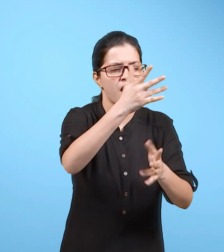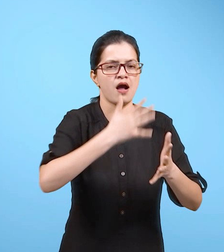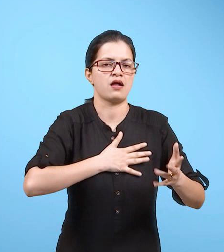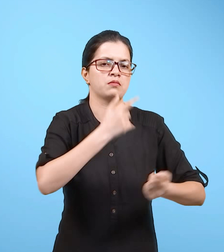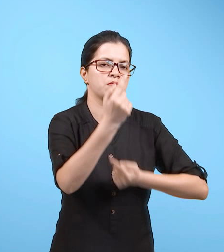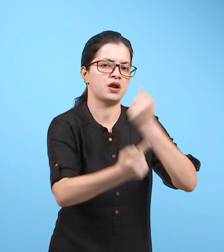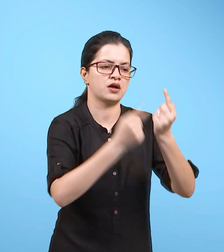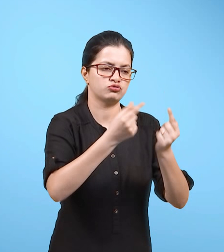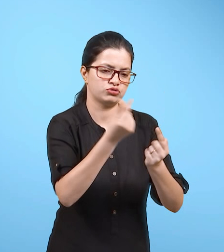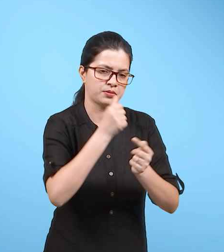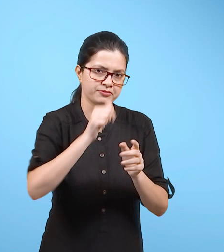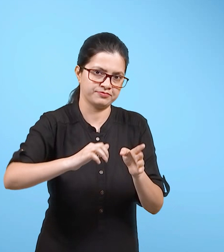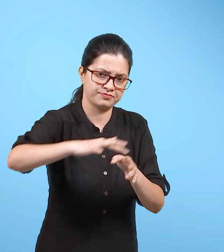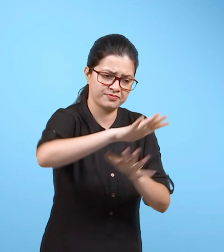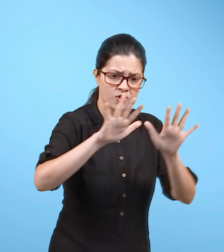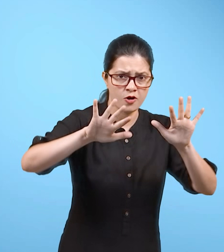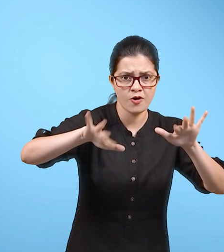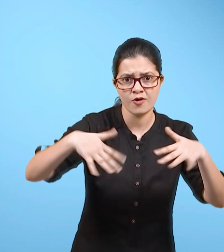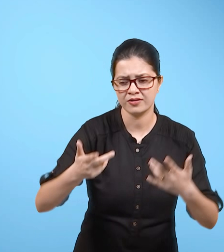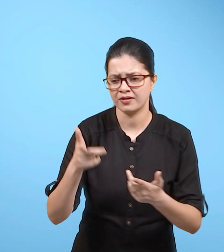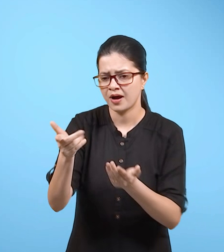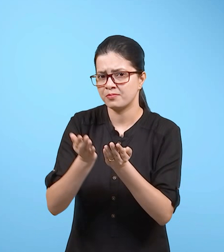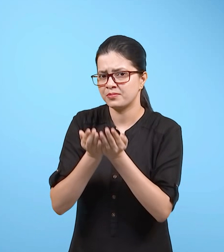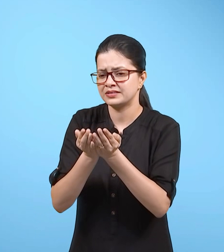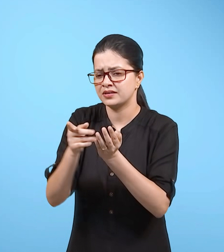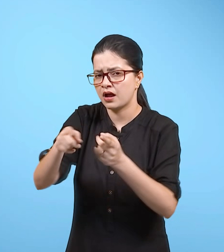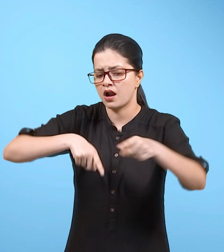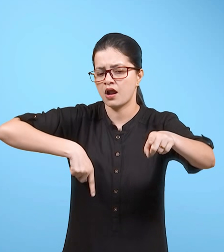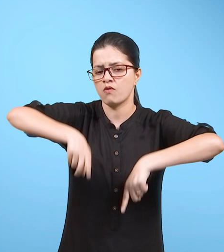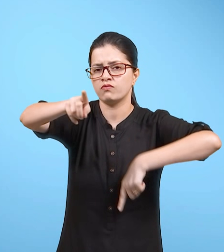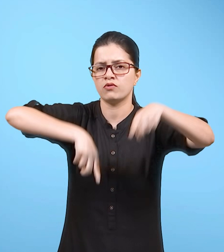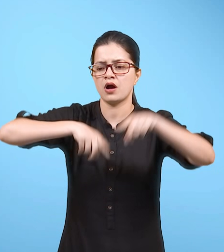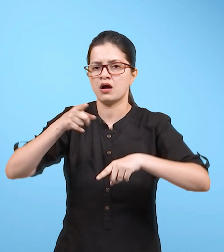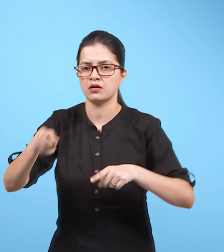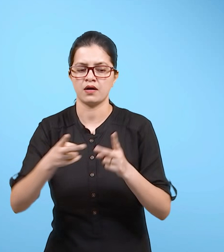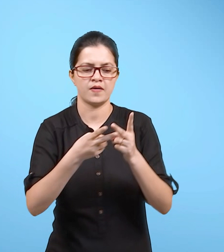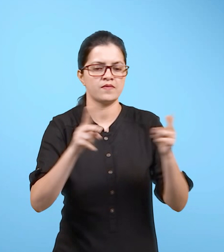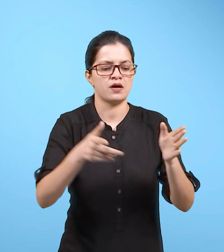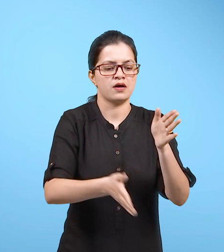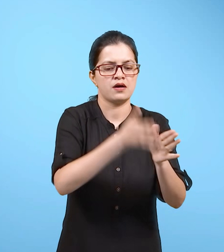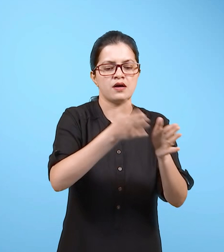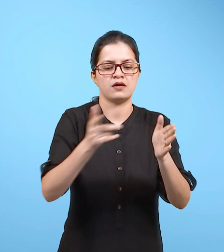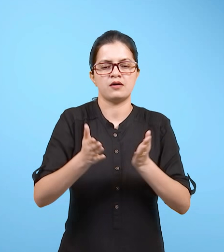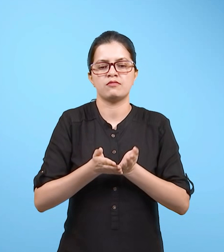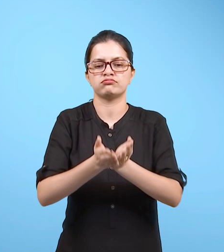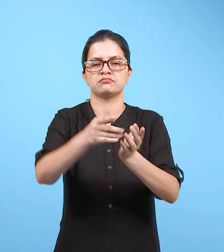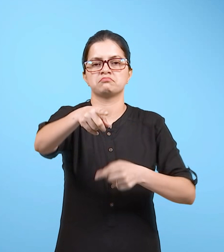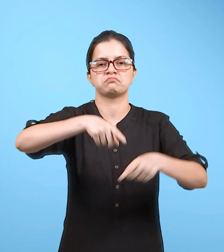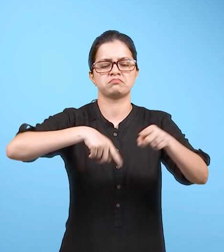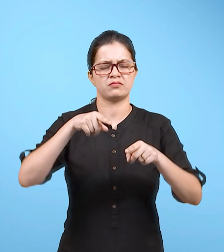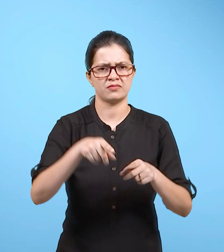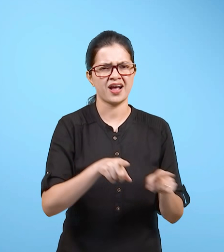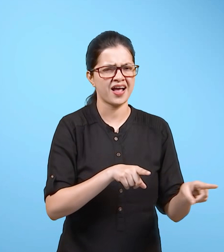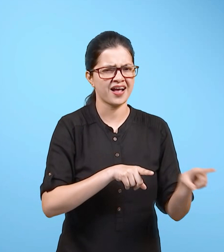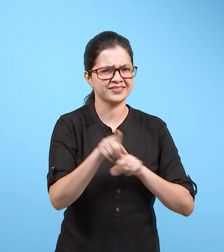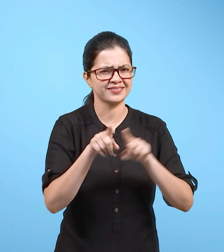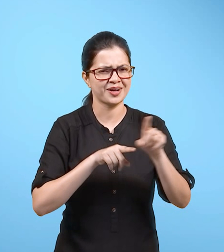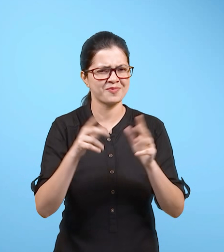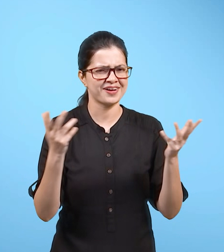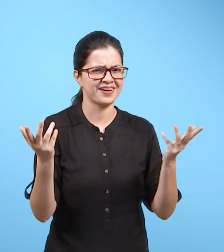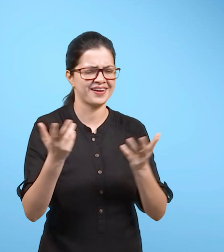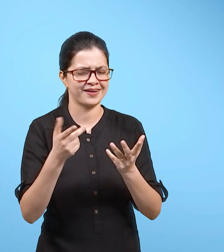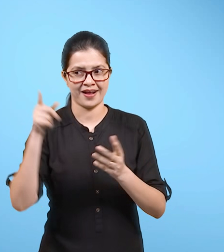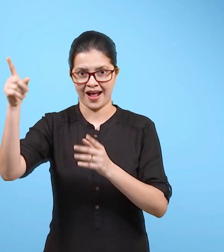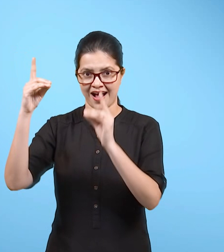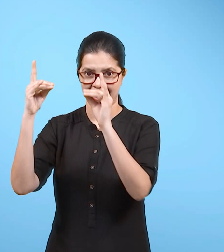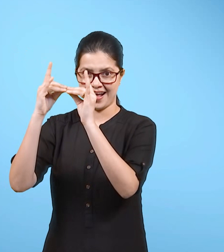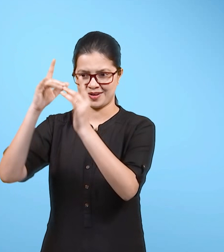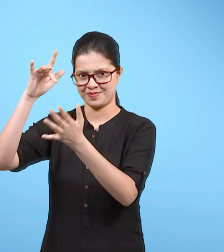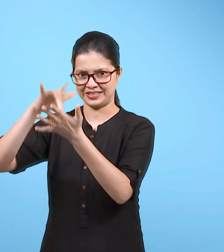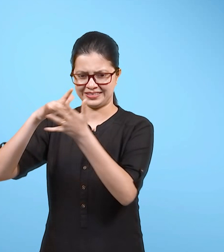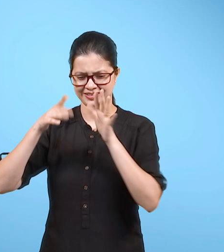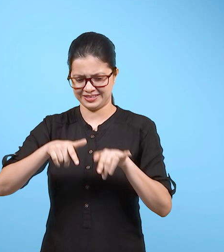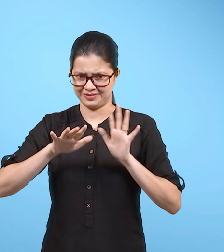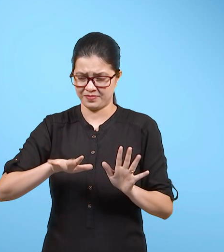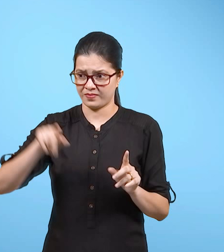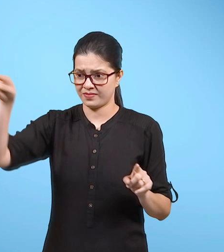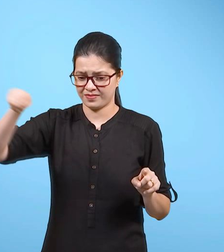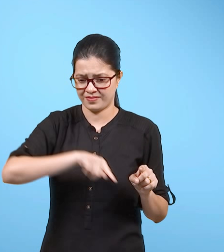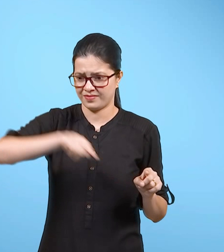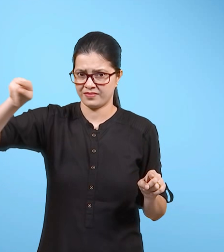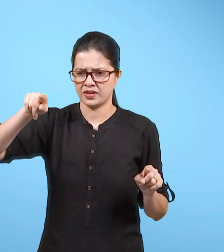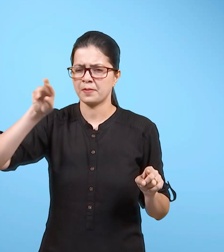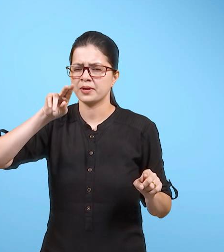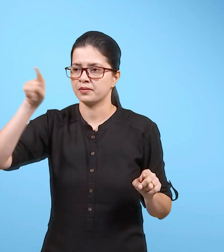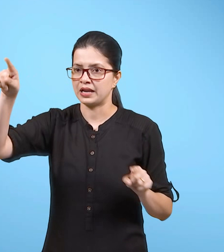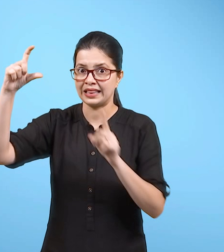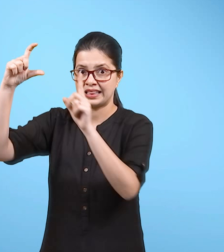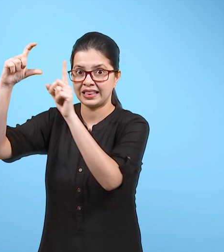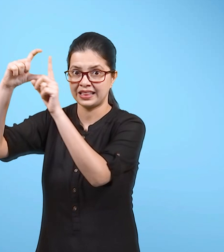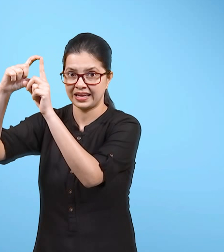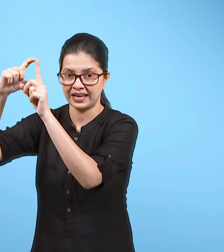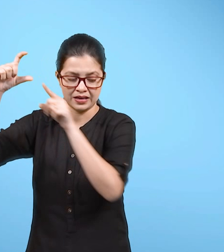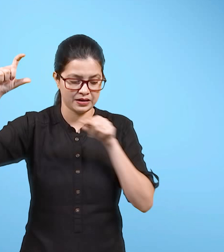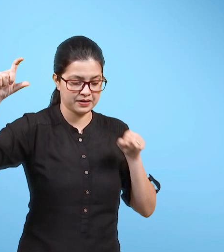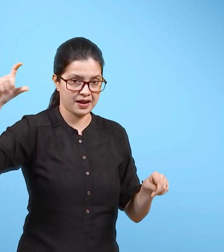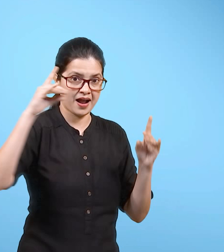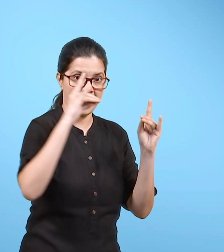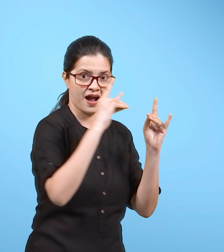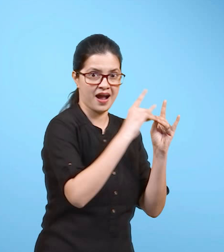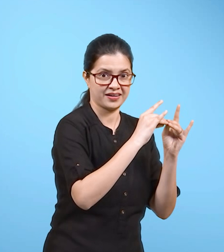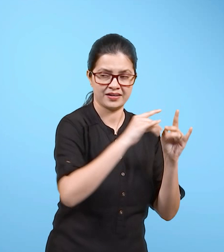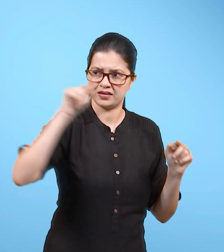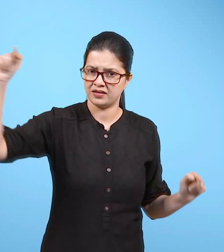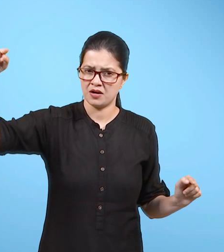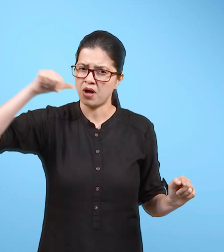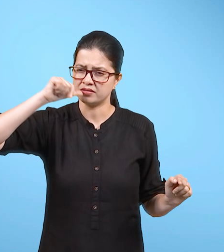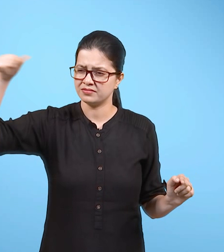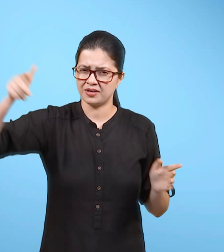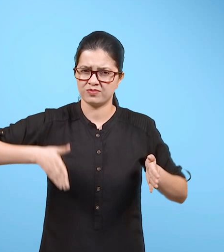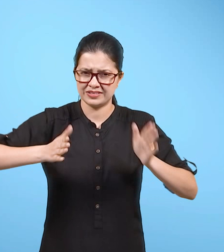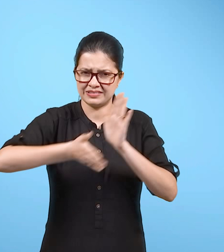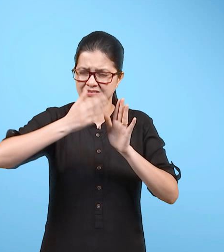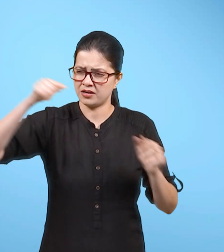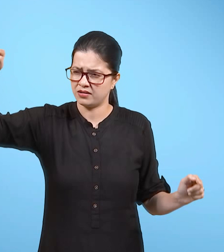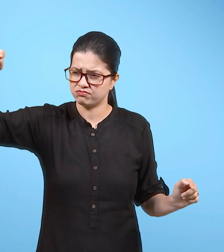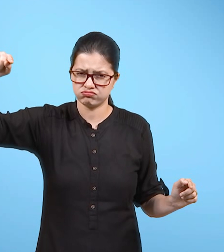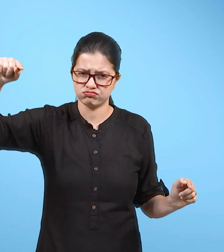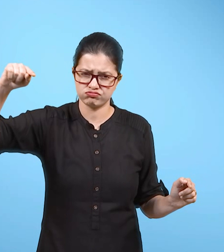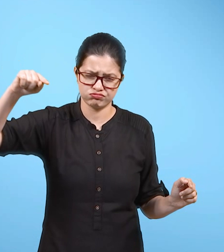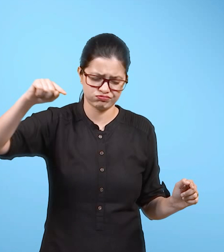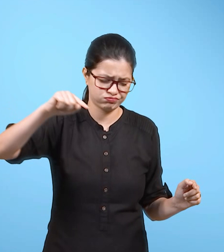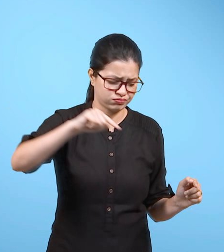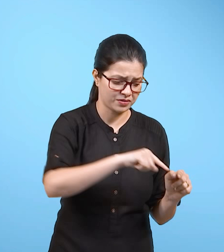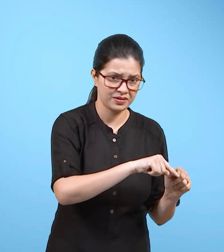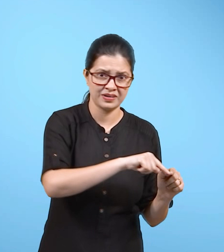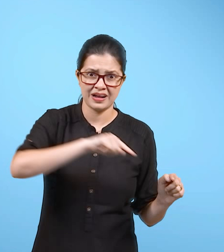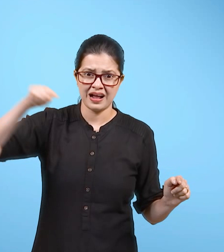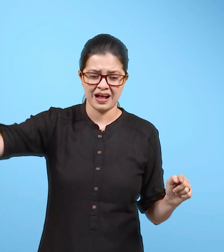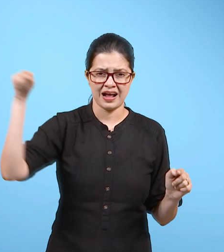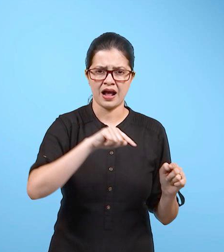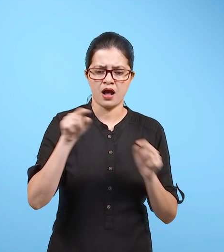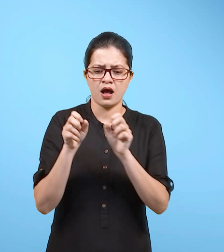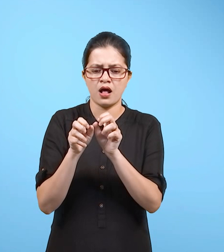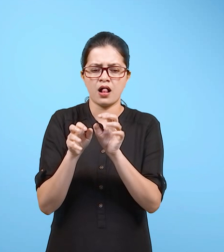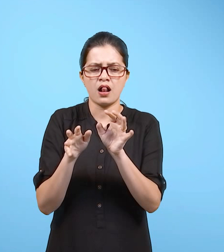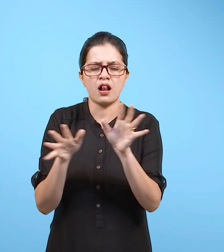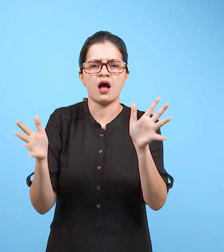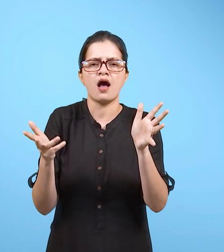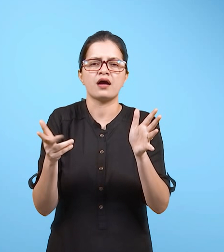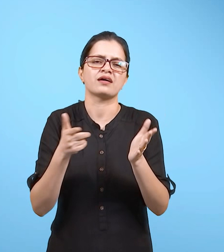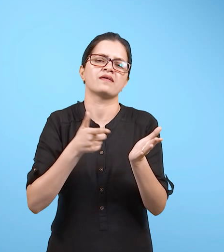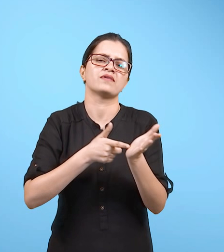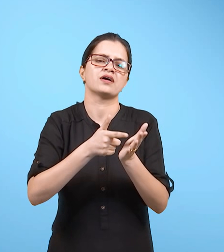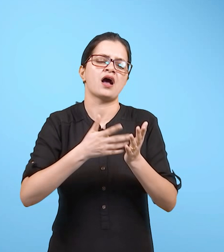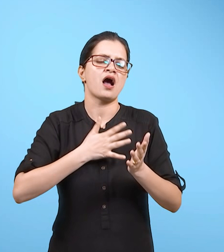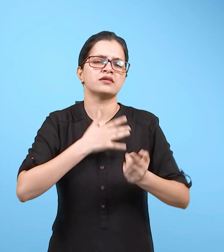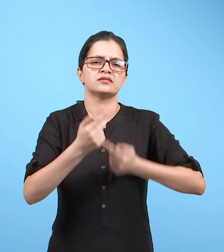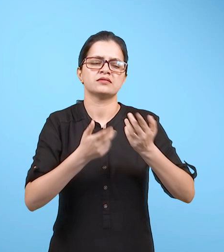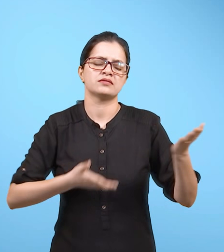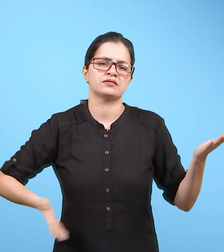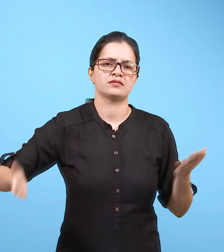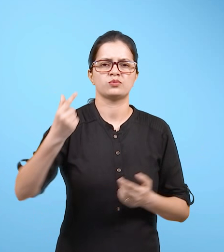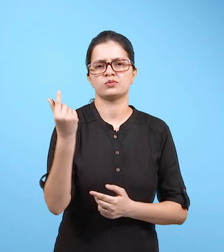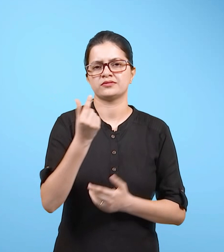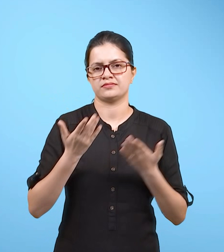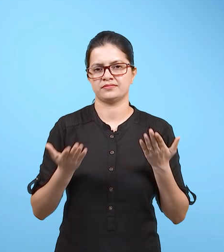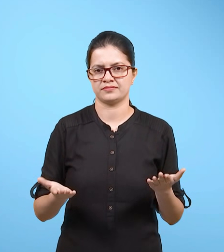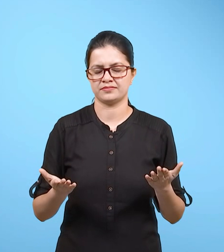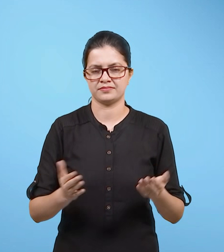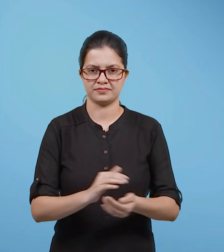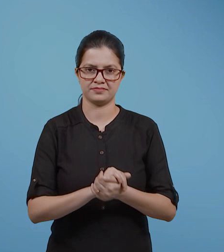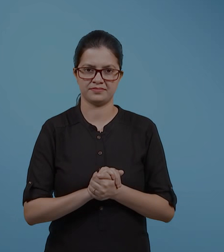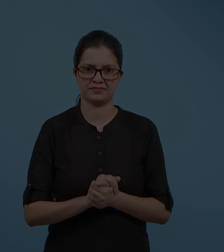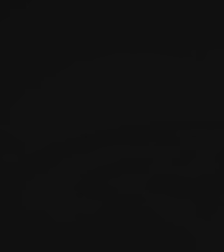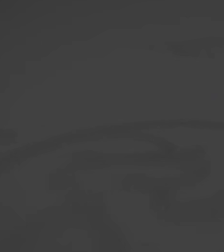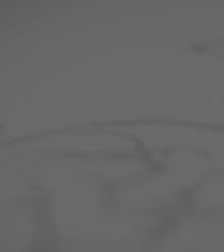transport of boats, etc. For example, the Agra Canal from Delhi to Agra provides water for irrigation.